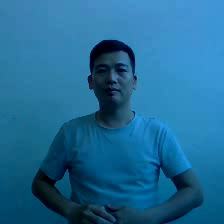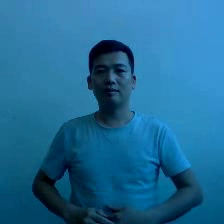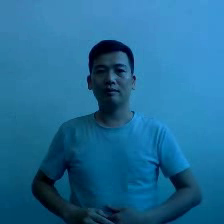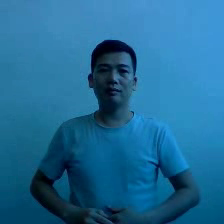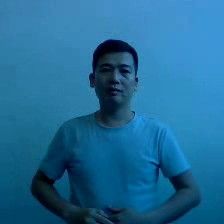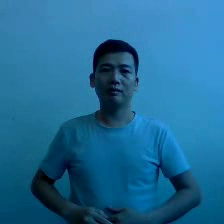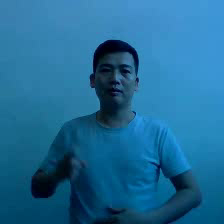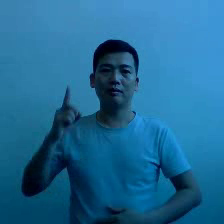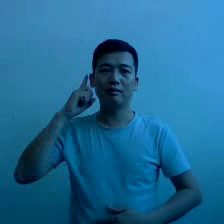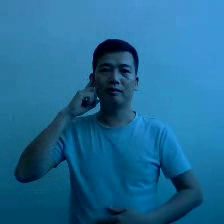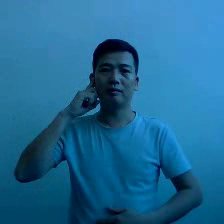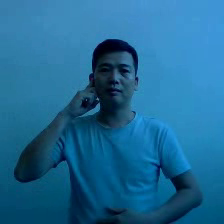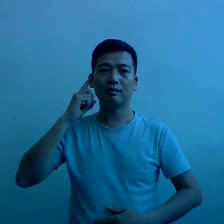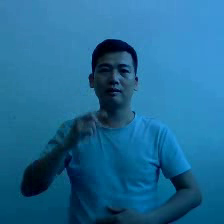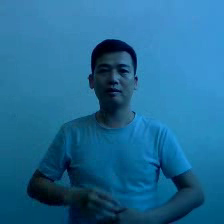Nghe